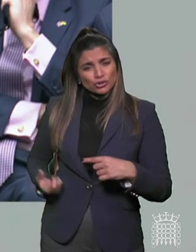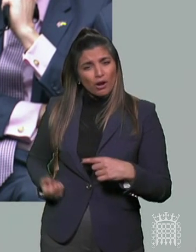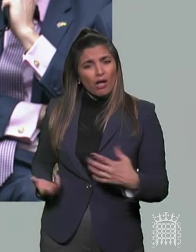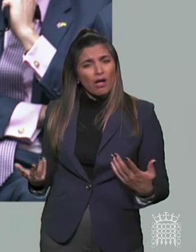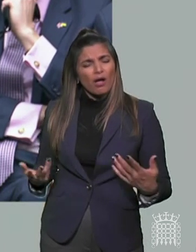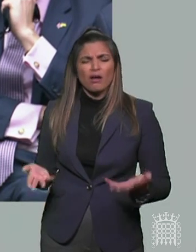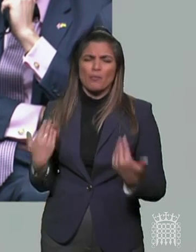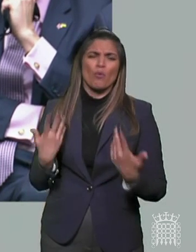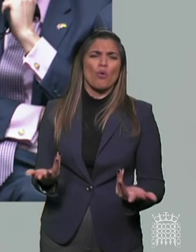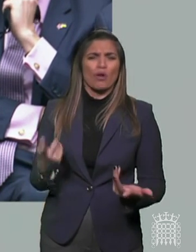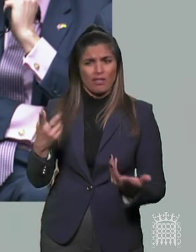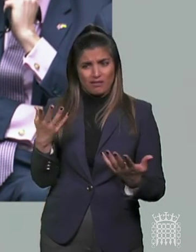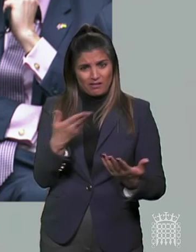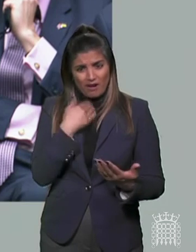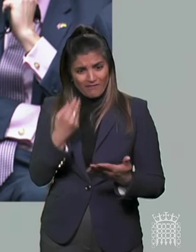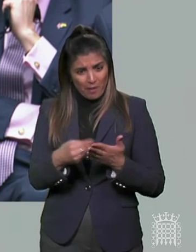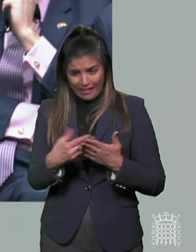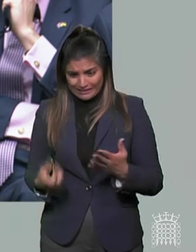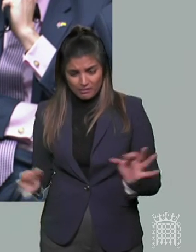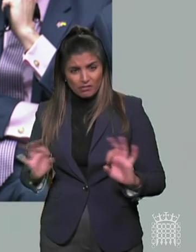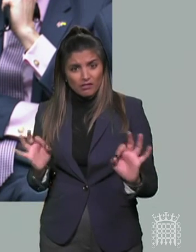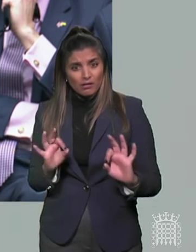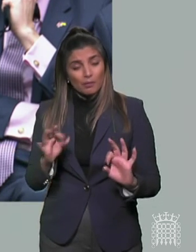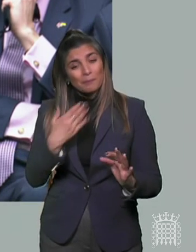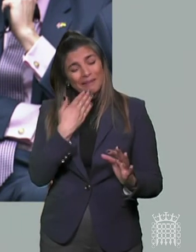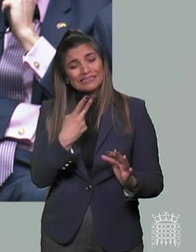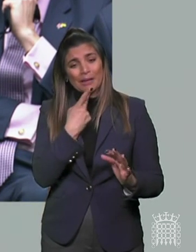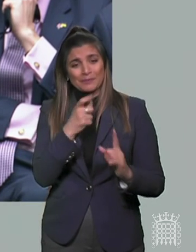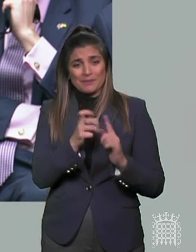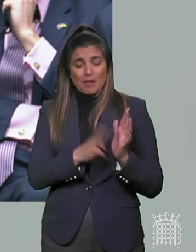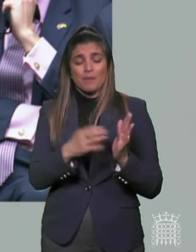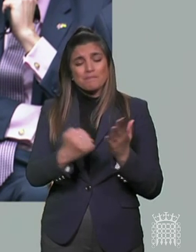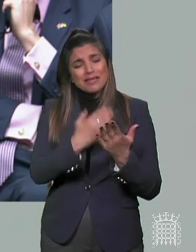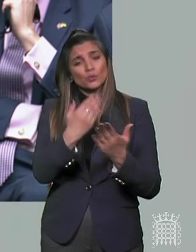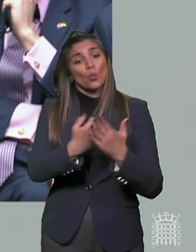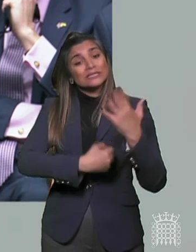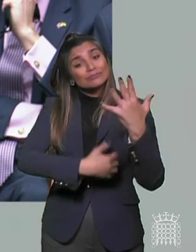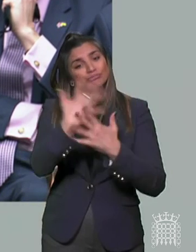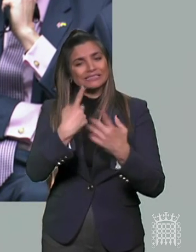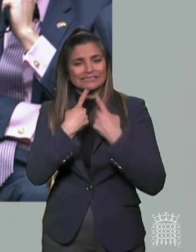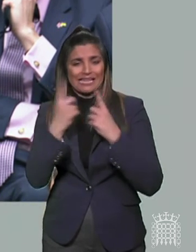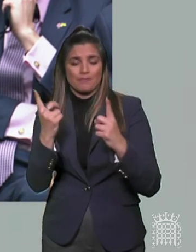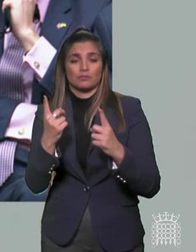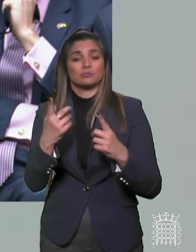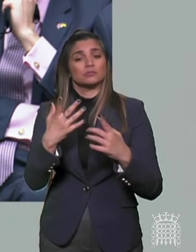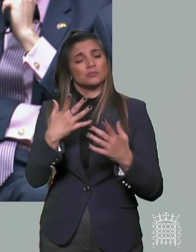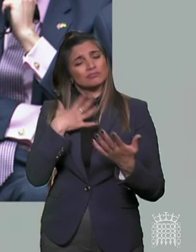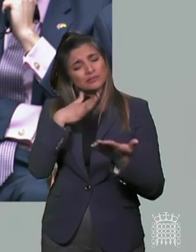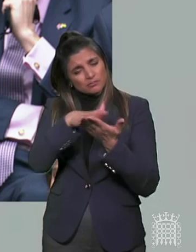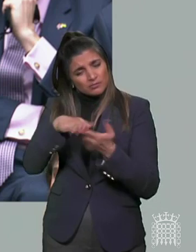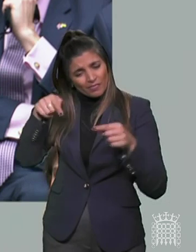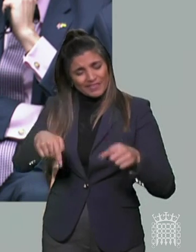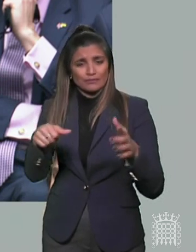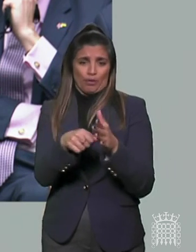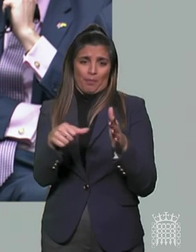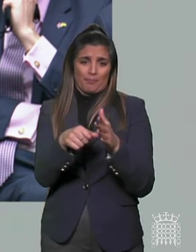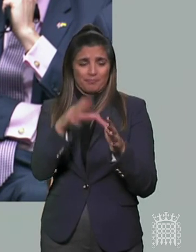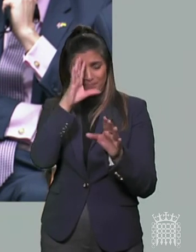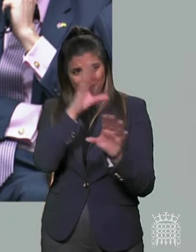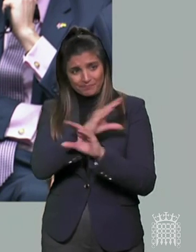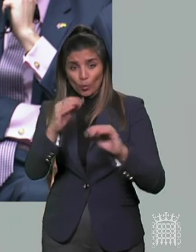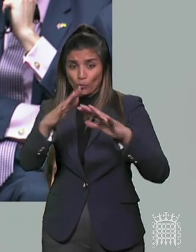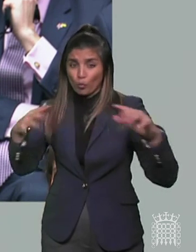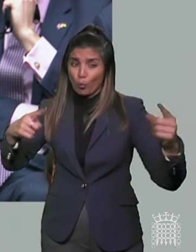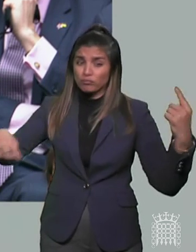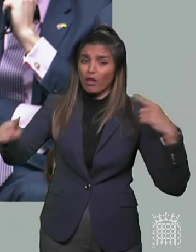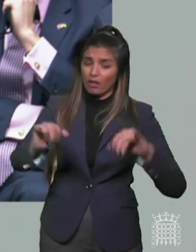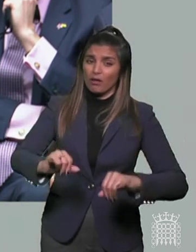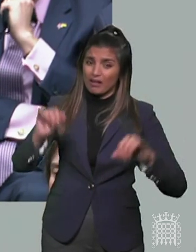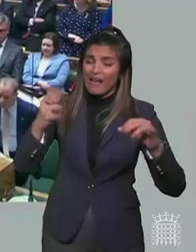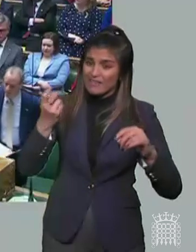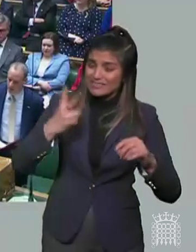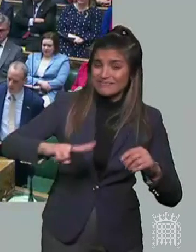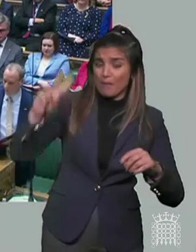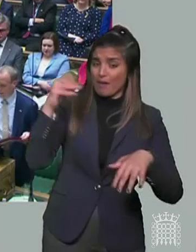Will the Deputy Prime Minister do everything he can to make sure we address these problems in the spring statement for very rural constituencies that are getting the double whammy of these crippling costs?